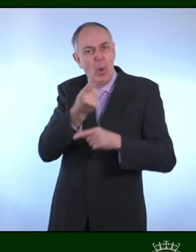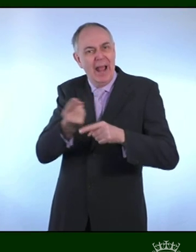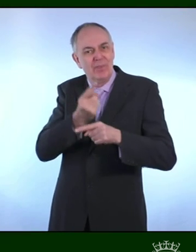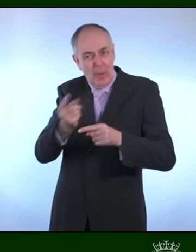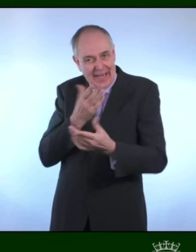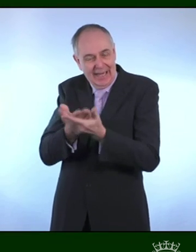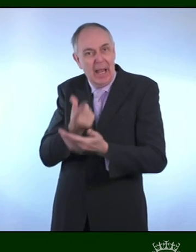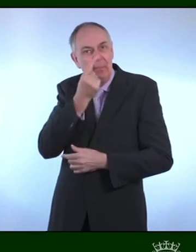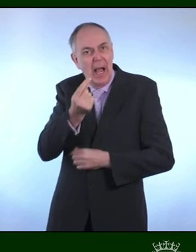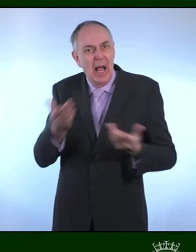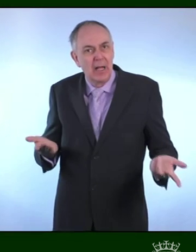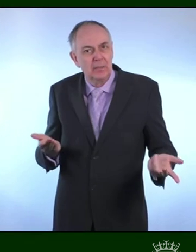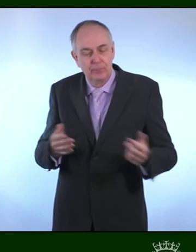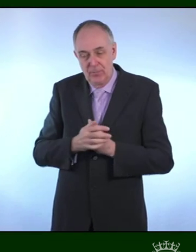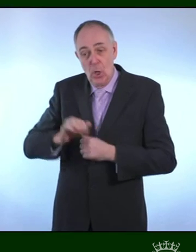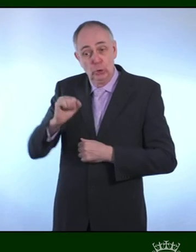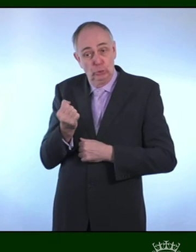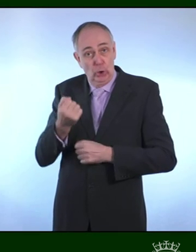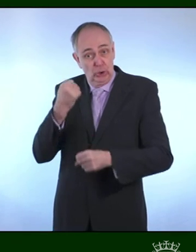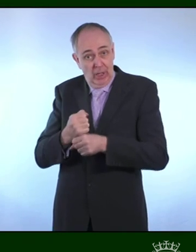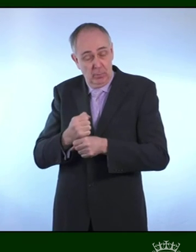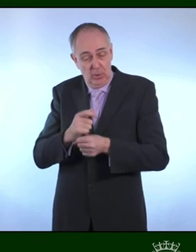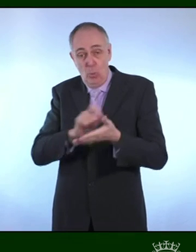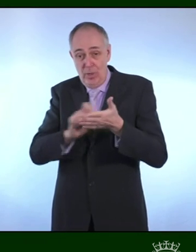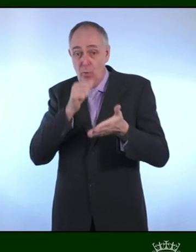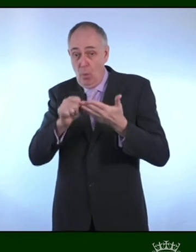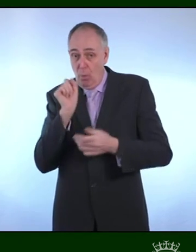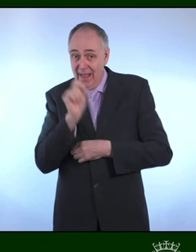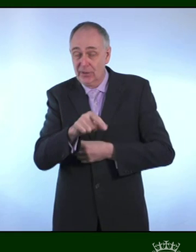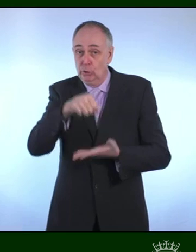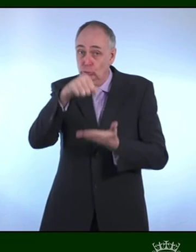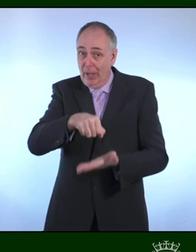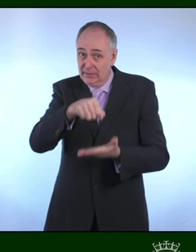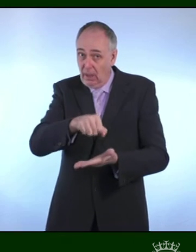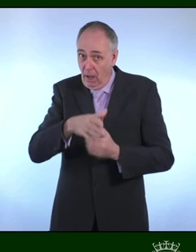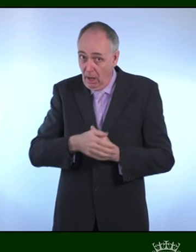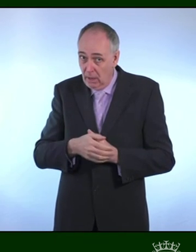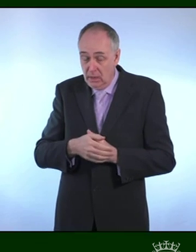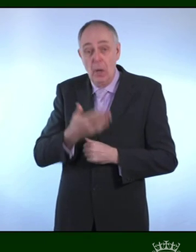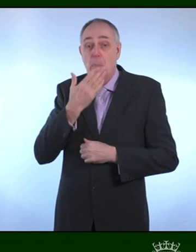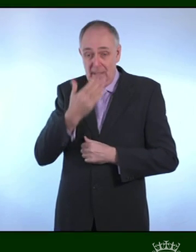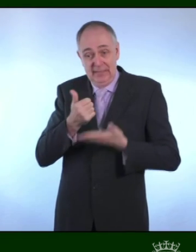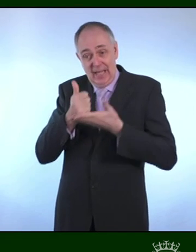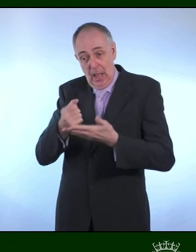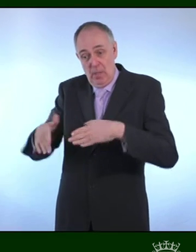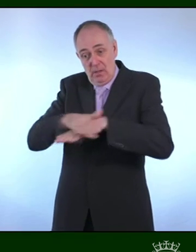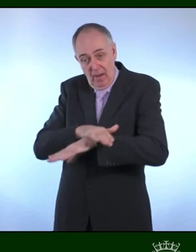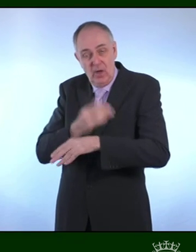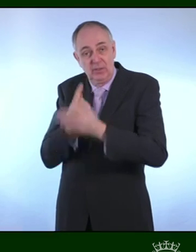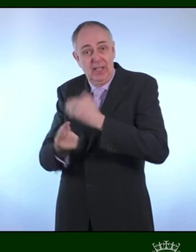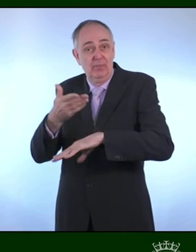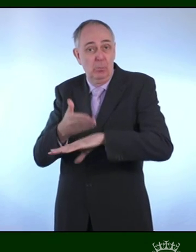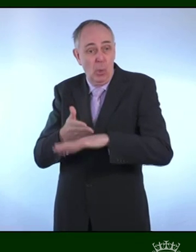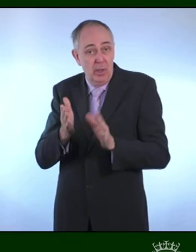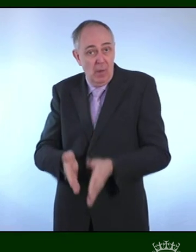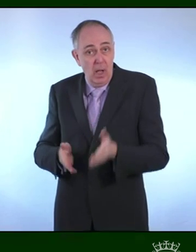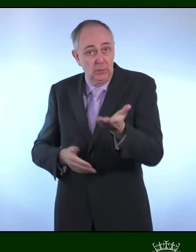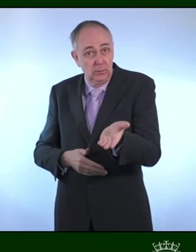The Scottish Government have written to the Chancellor, asking him to expand the job retention scheme that he announced last week to include the self-employed.